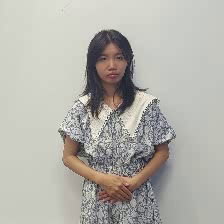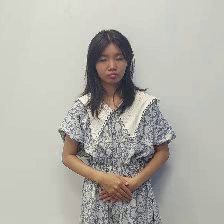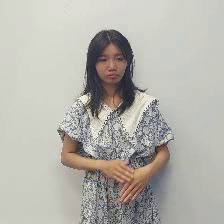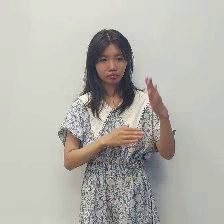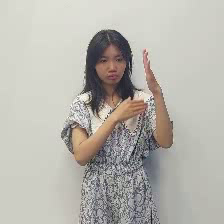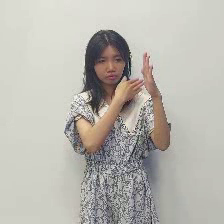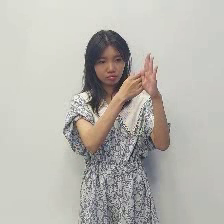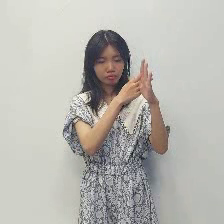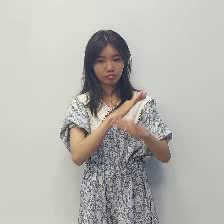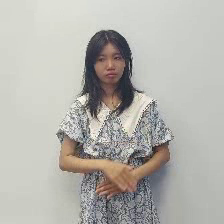Trường học